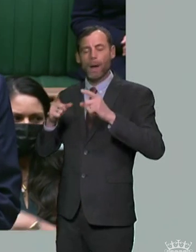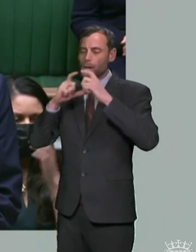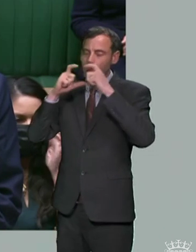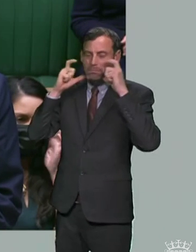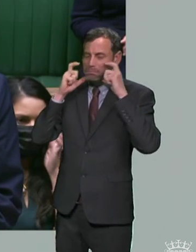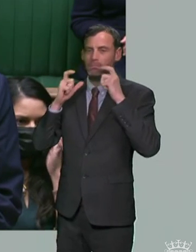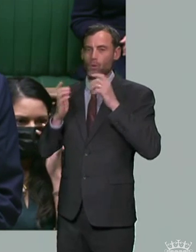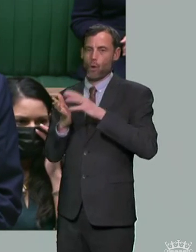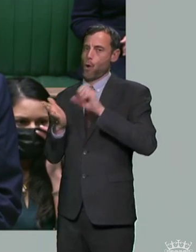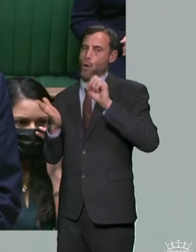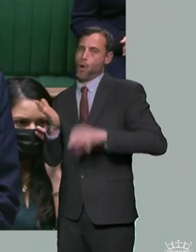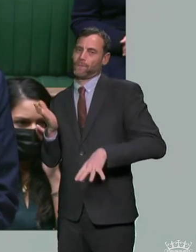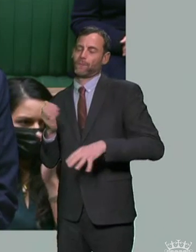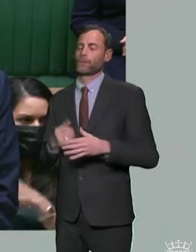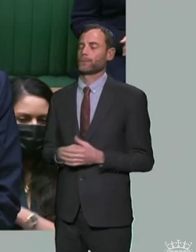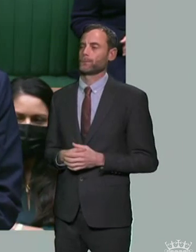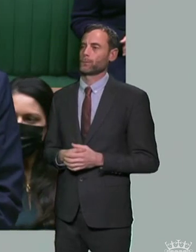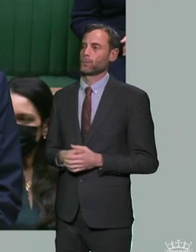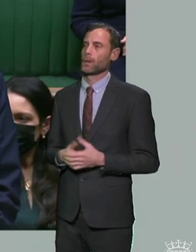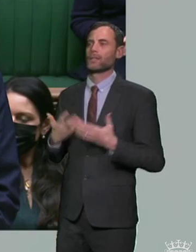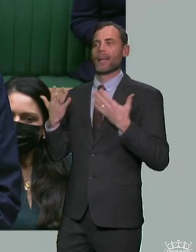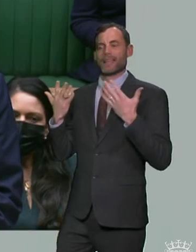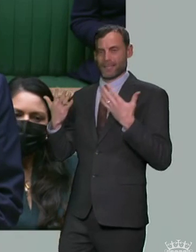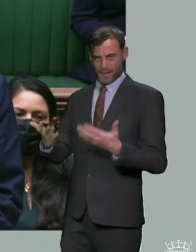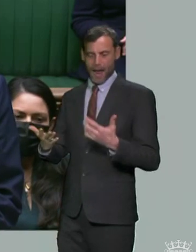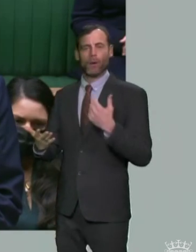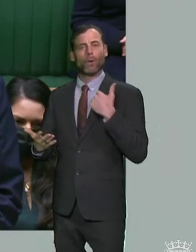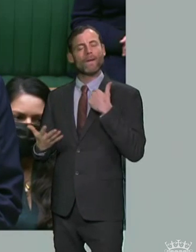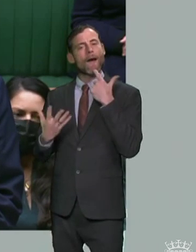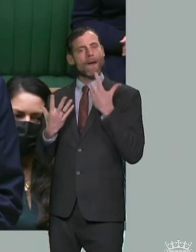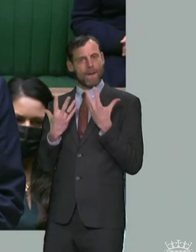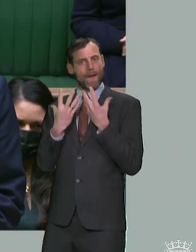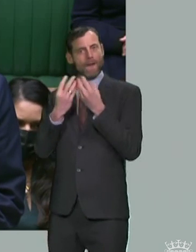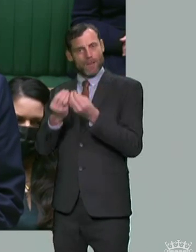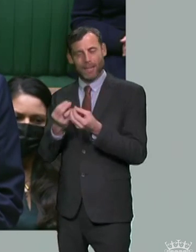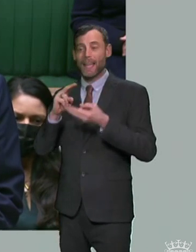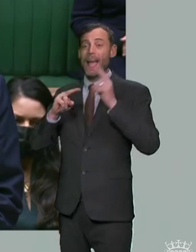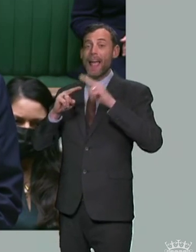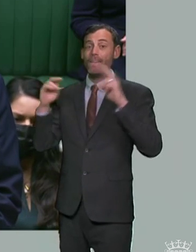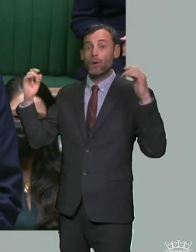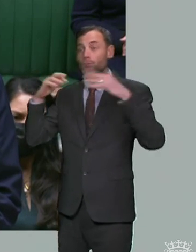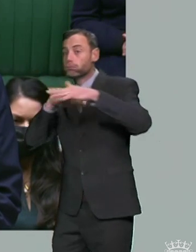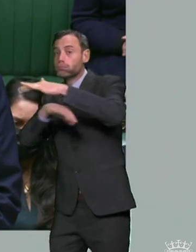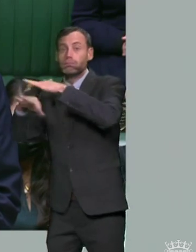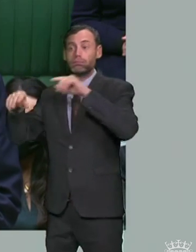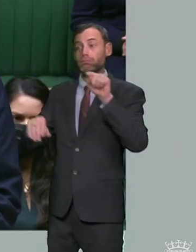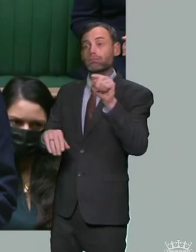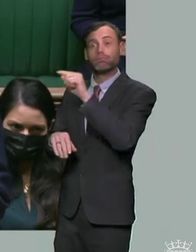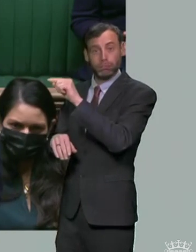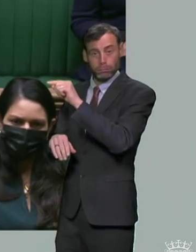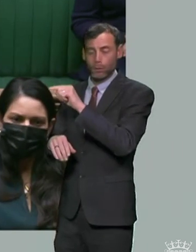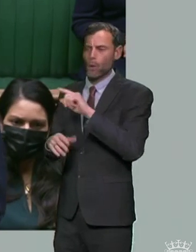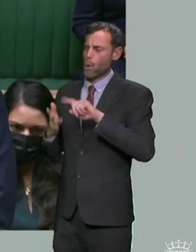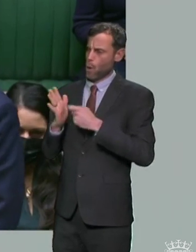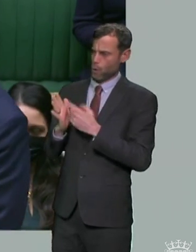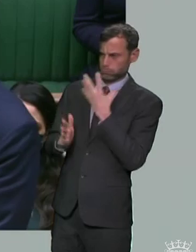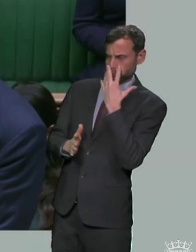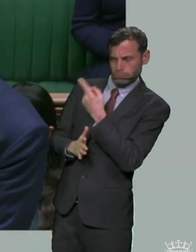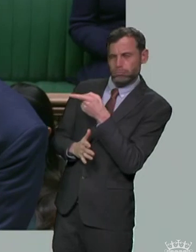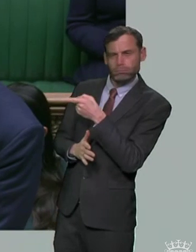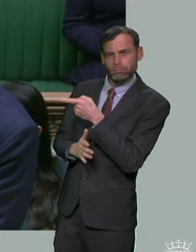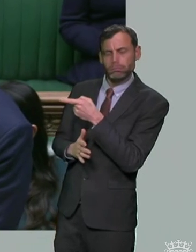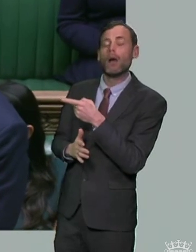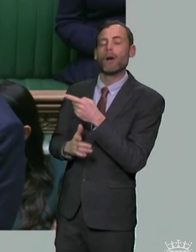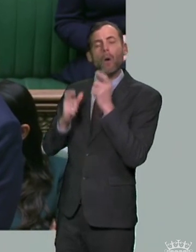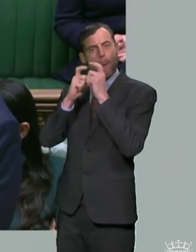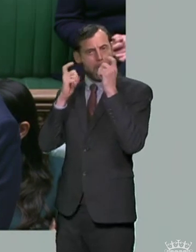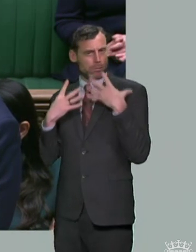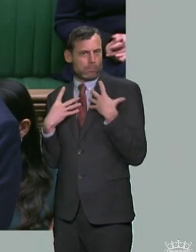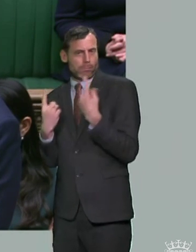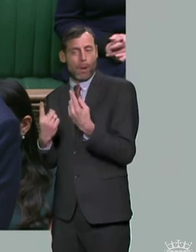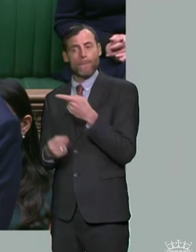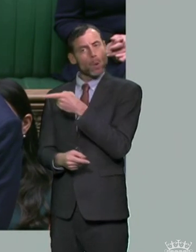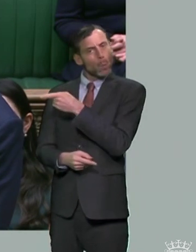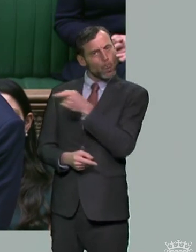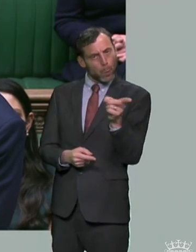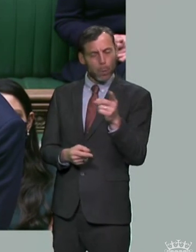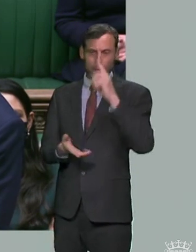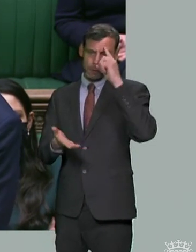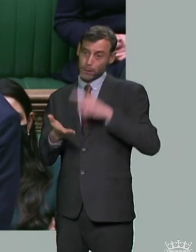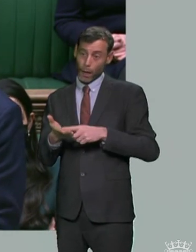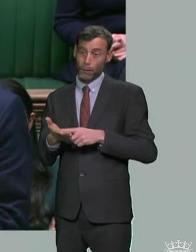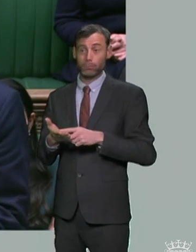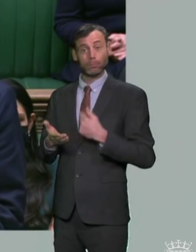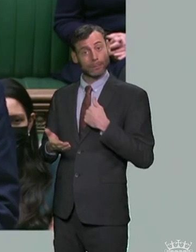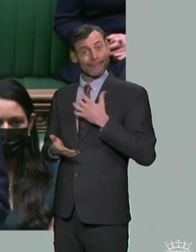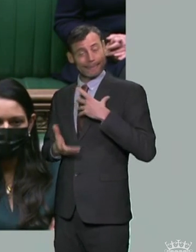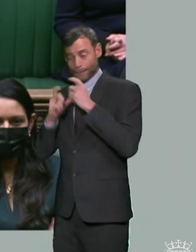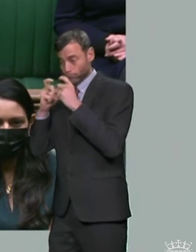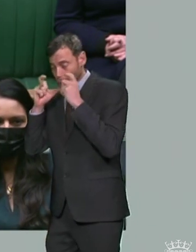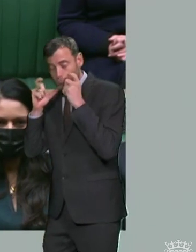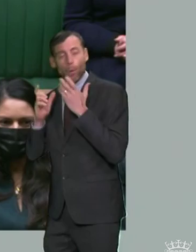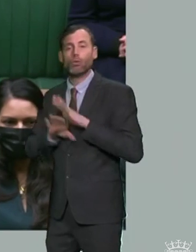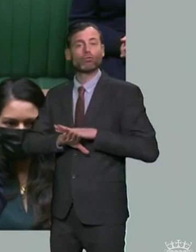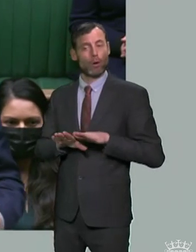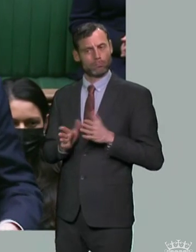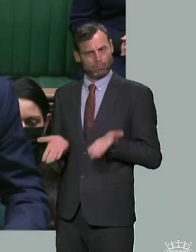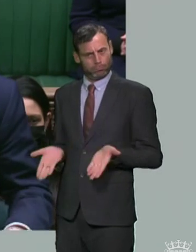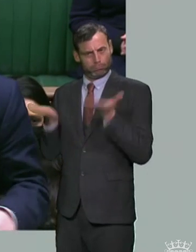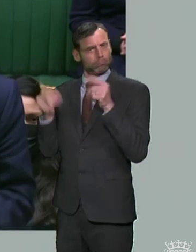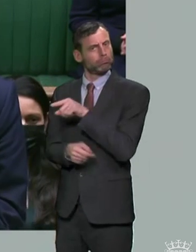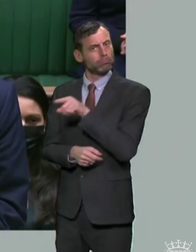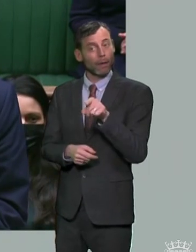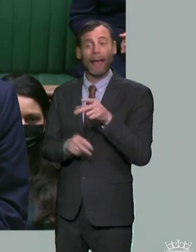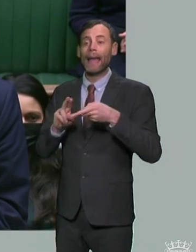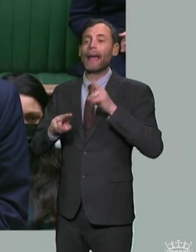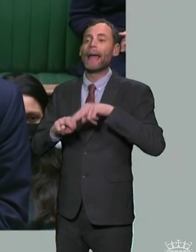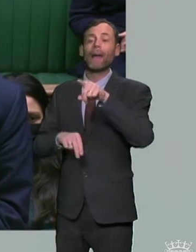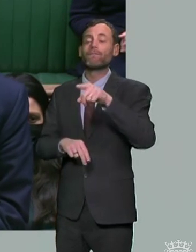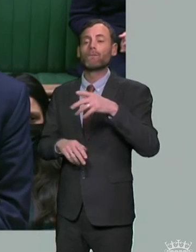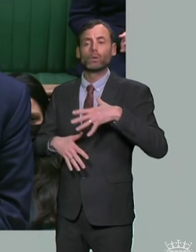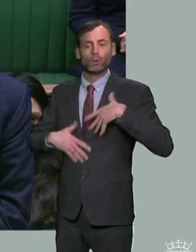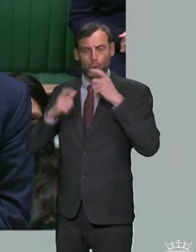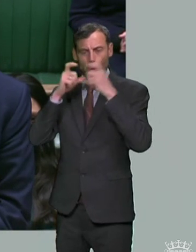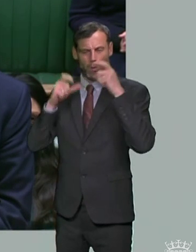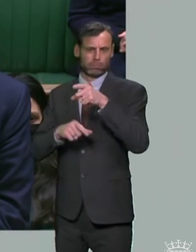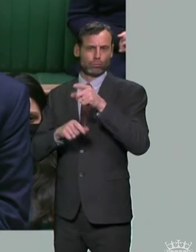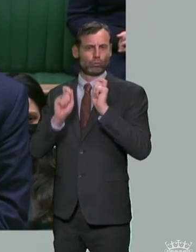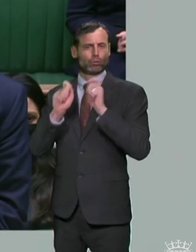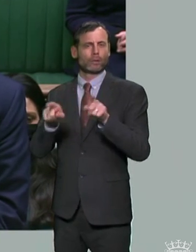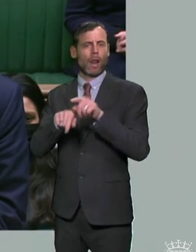In the country at large, we will continue to suggest the use of face coverings in enclosed or crowded spaces, particularly where people come into contact with people they do not normally meet, but we will trust the judgment of the British people and no longer criminalise anyone who chooses not to wear one.